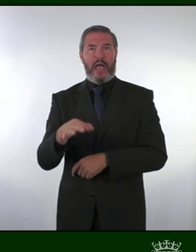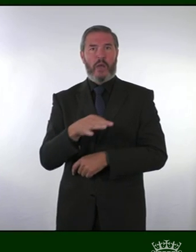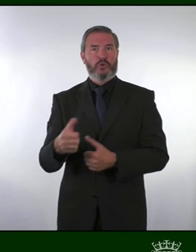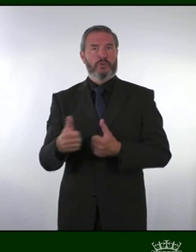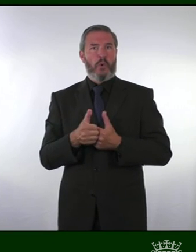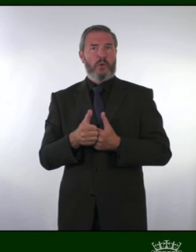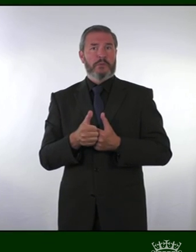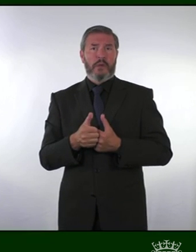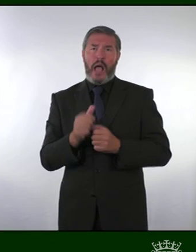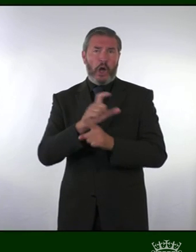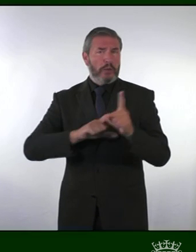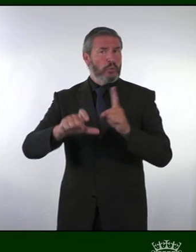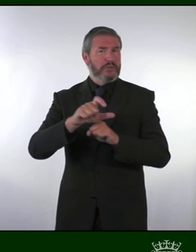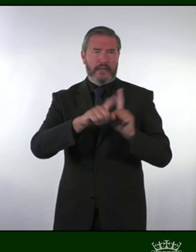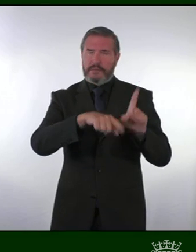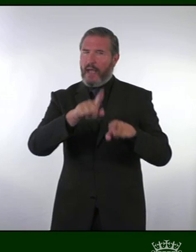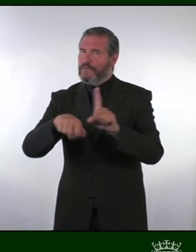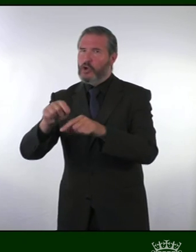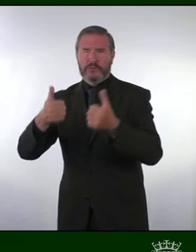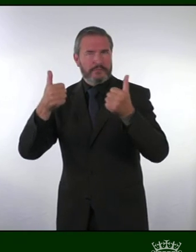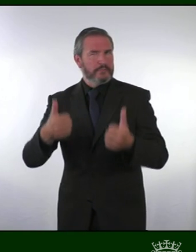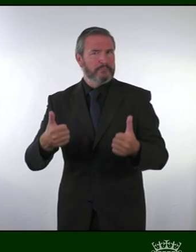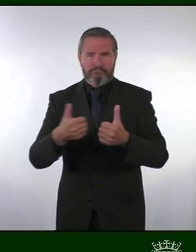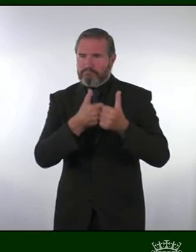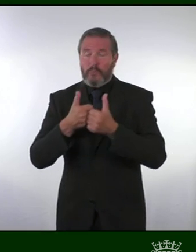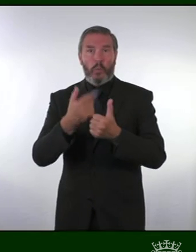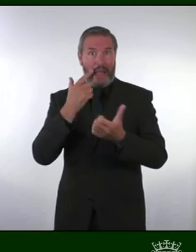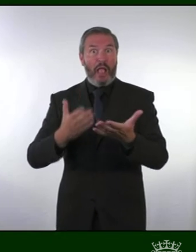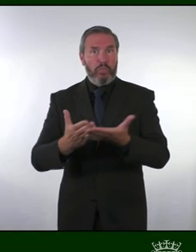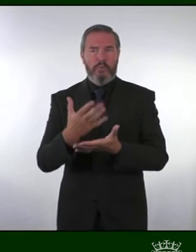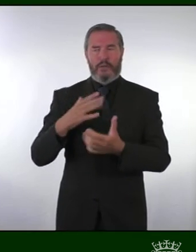We have a strong and diverse community. We can and we will get through this together.